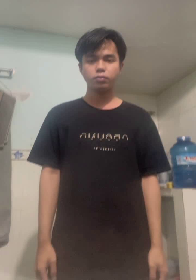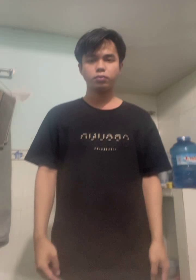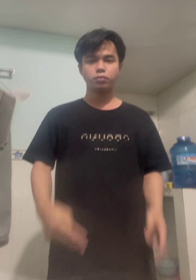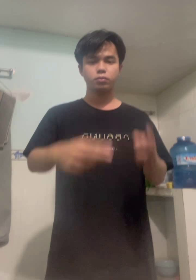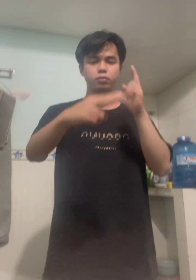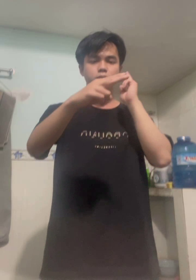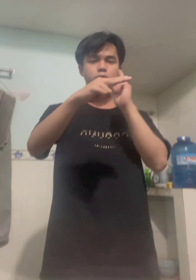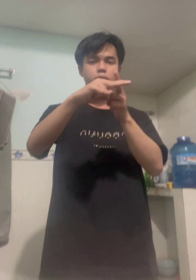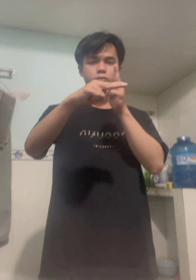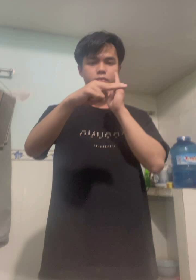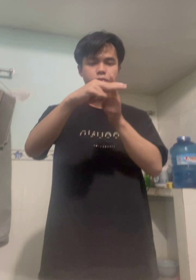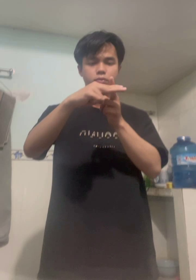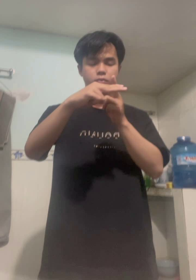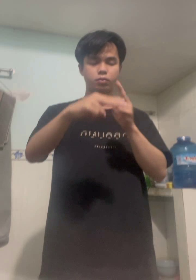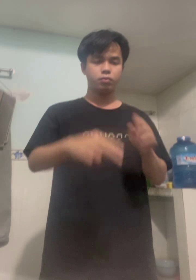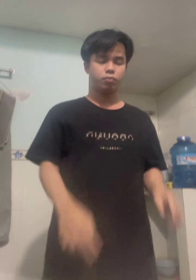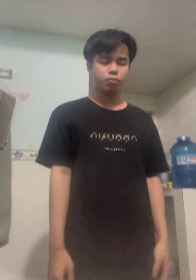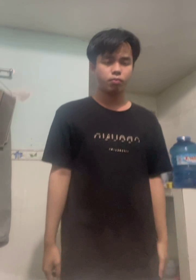yeu cau